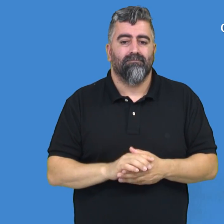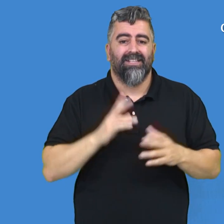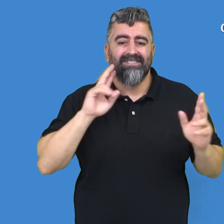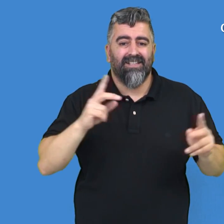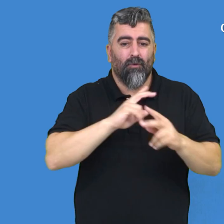caso